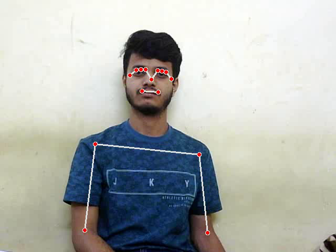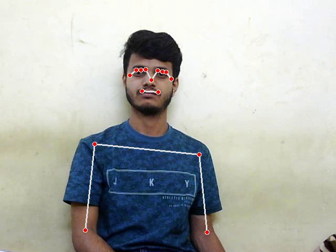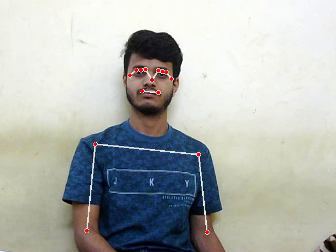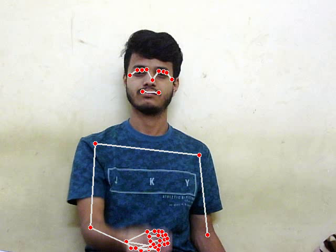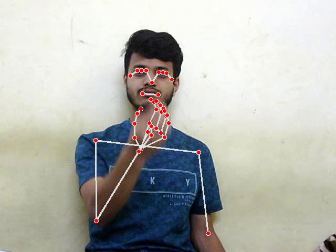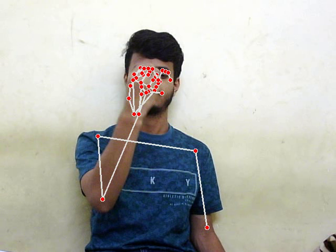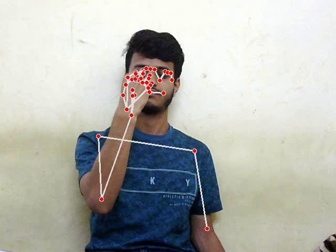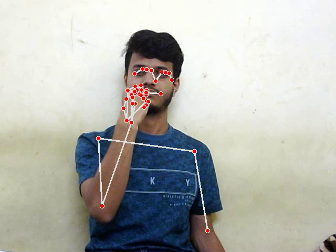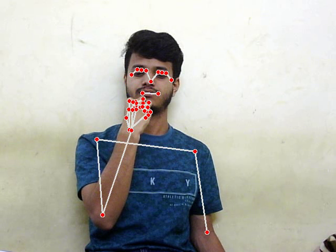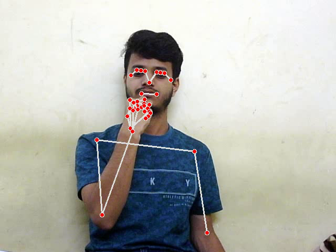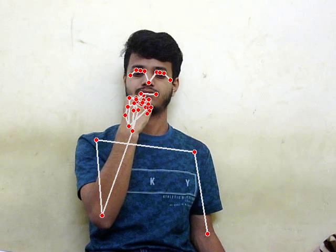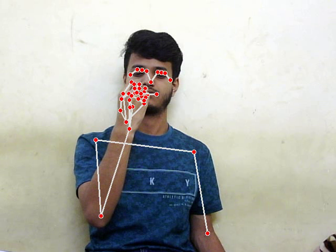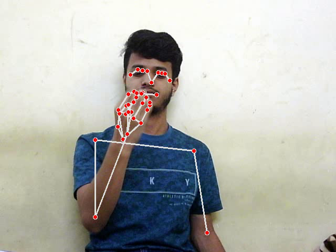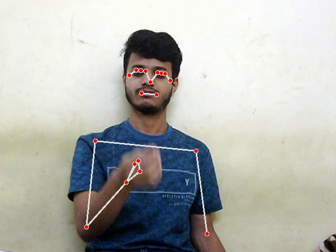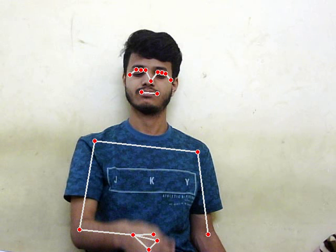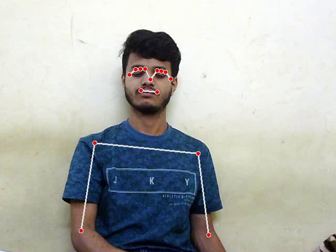eat